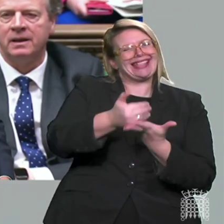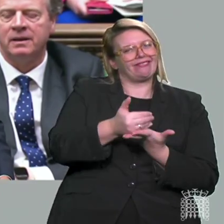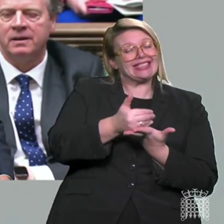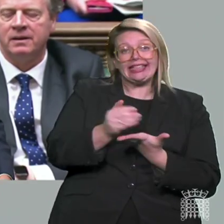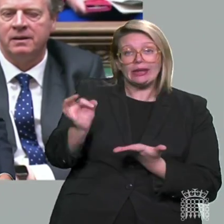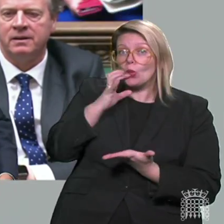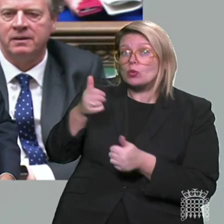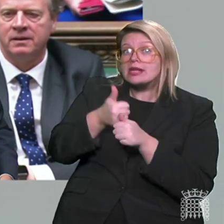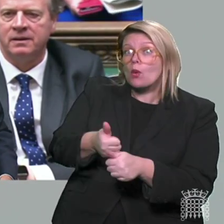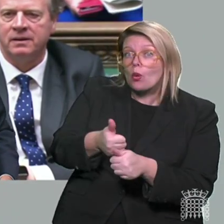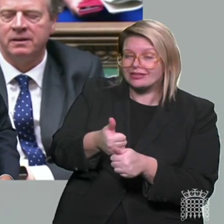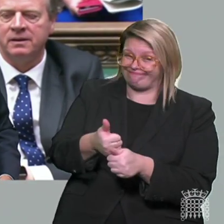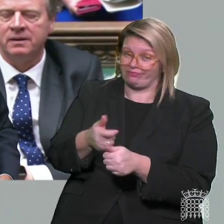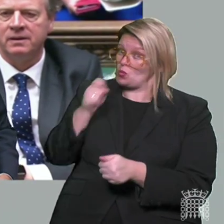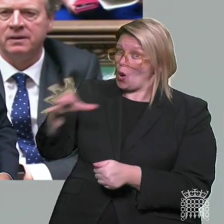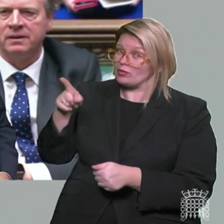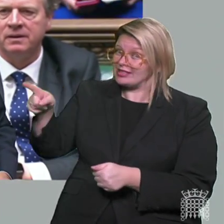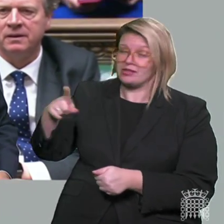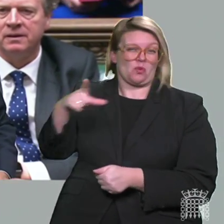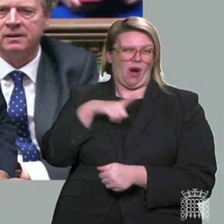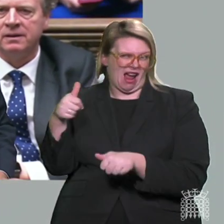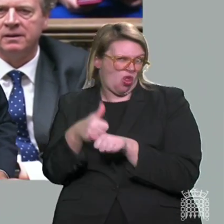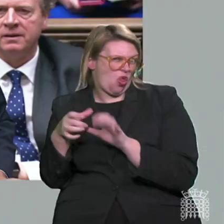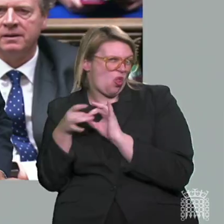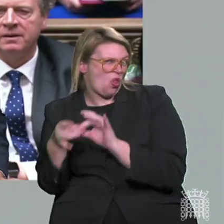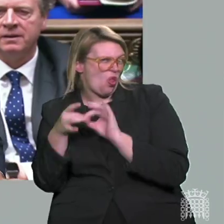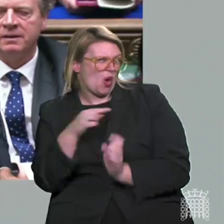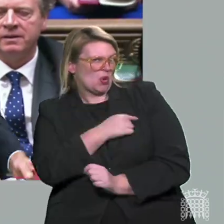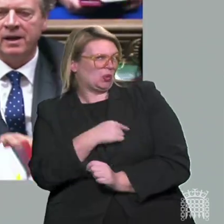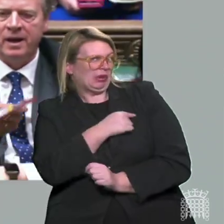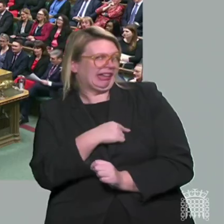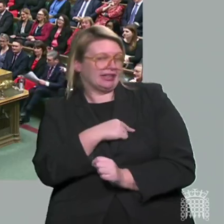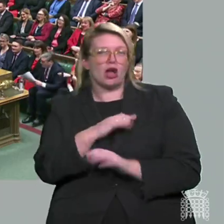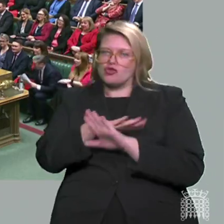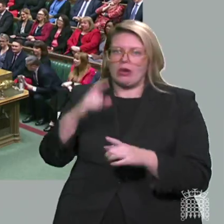We all know why. It is because he is on the side of his union paymasters, not patients.